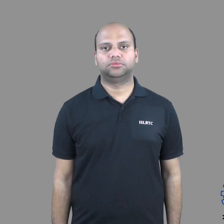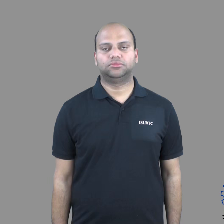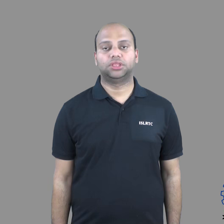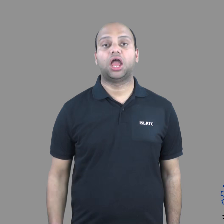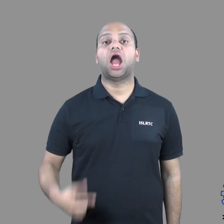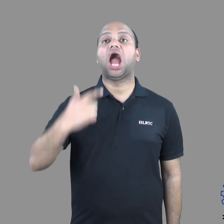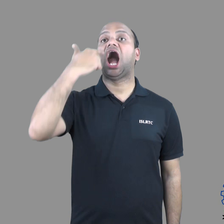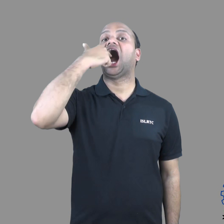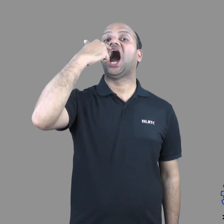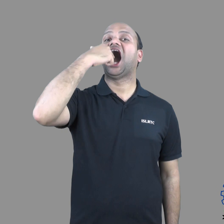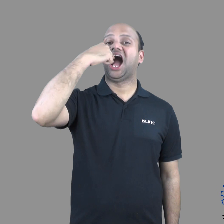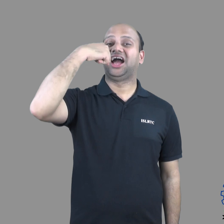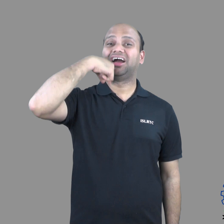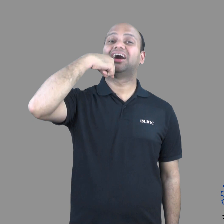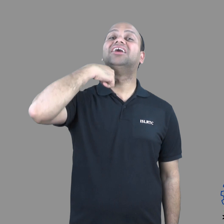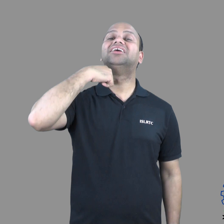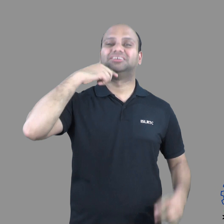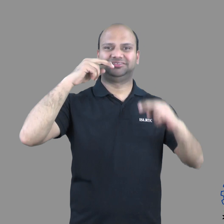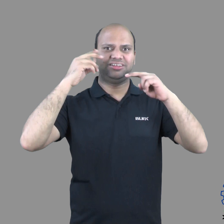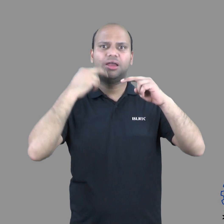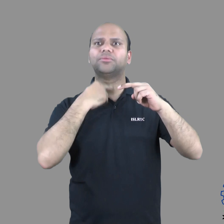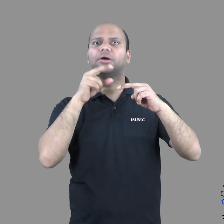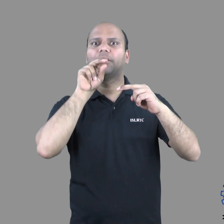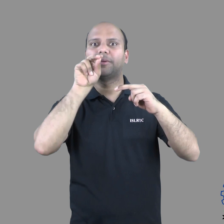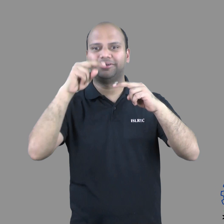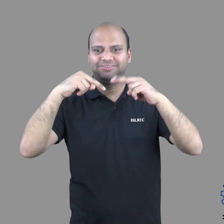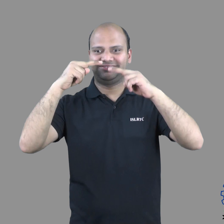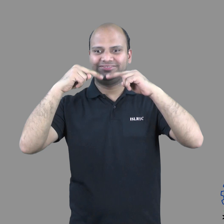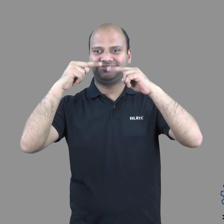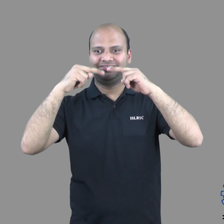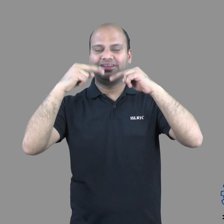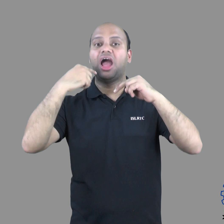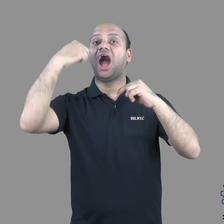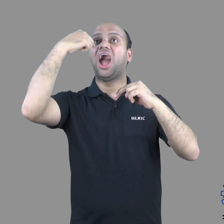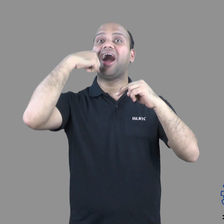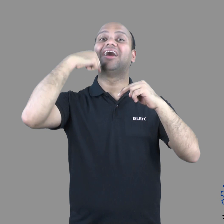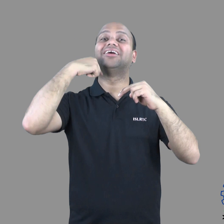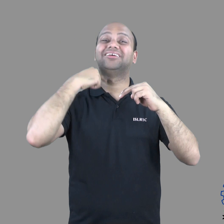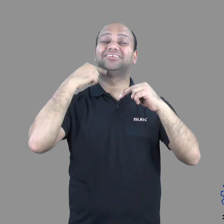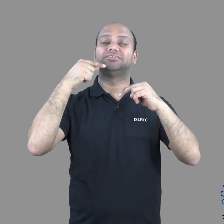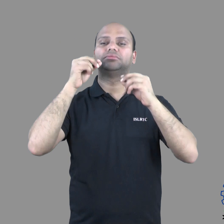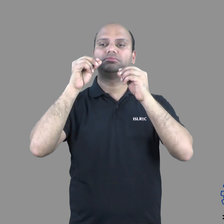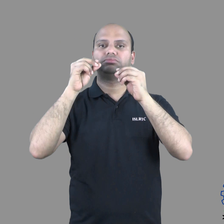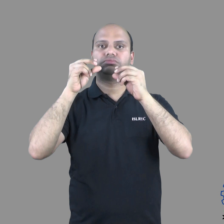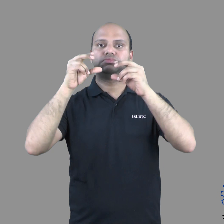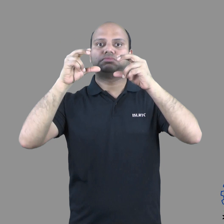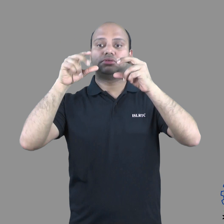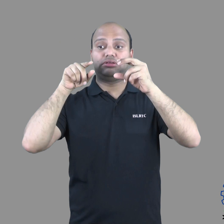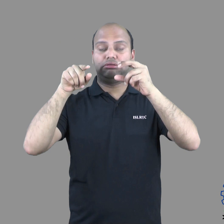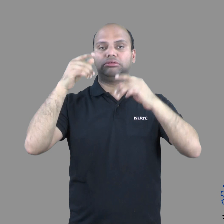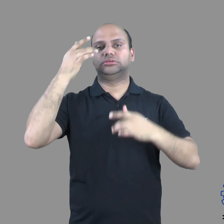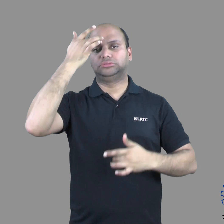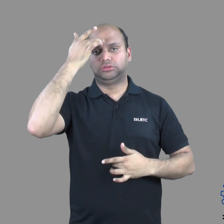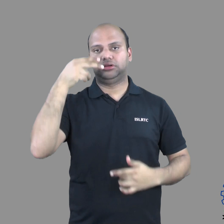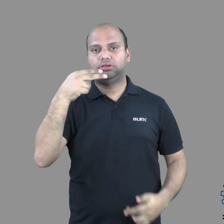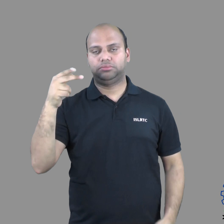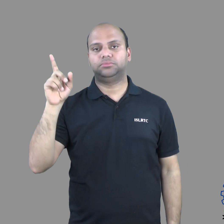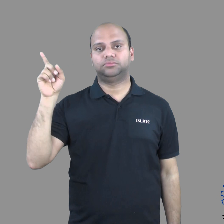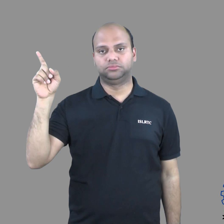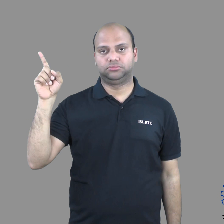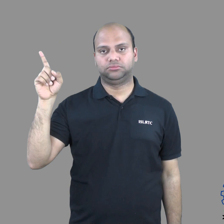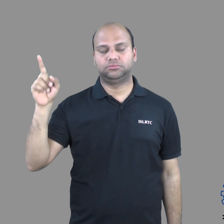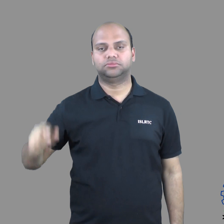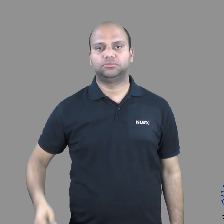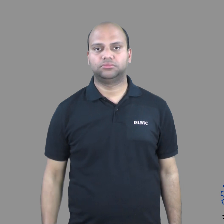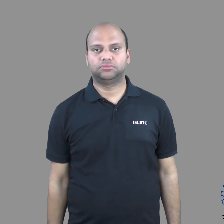Laryngitis